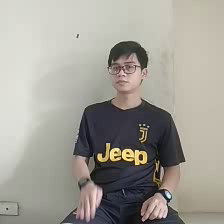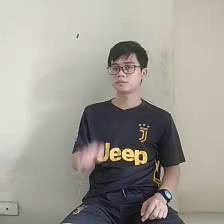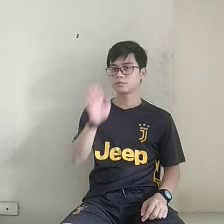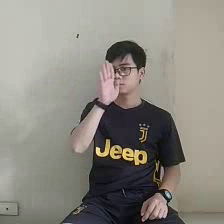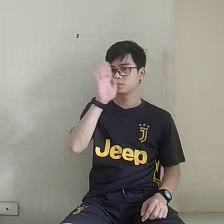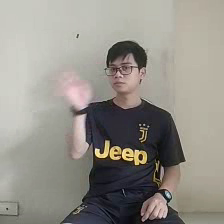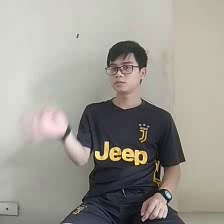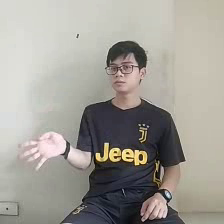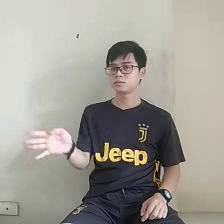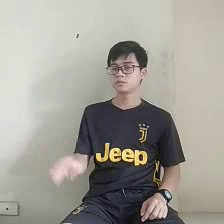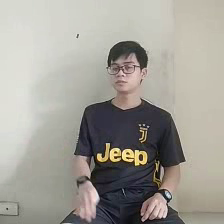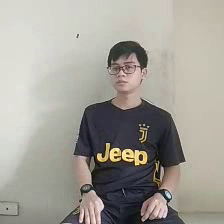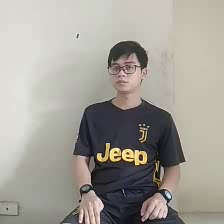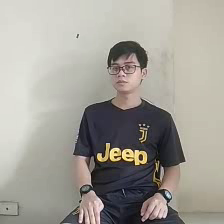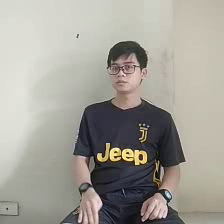Nôn ói